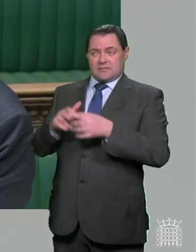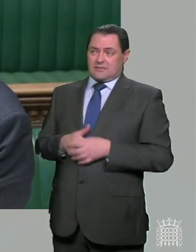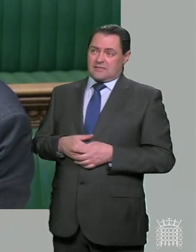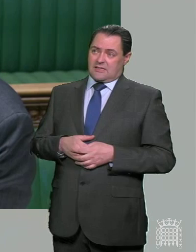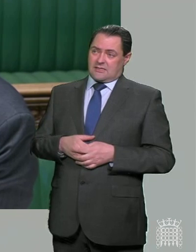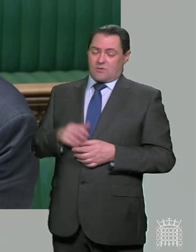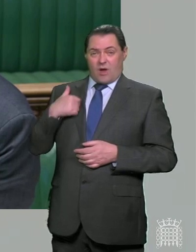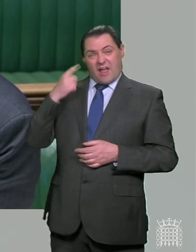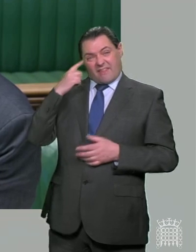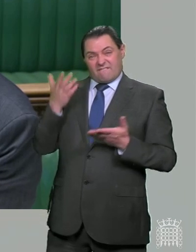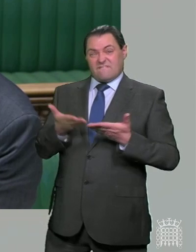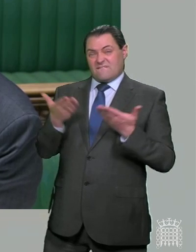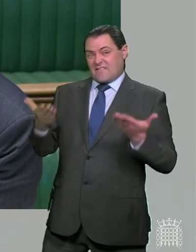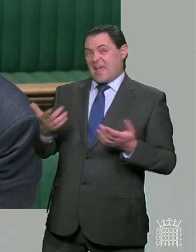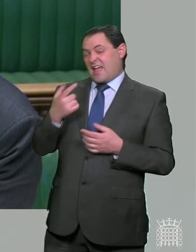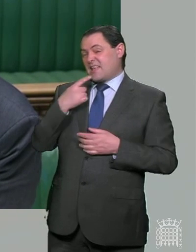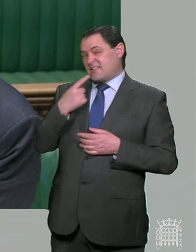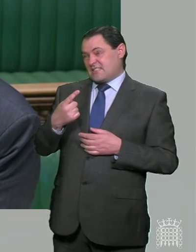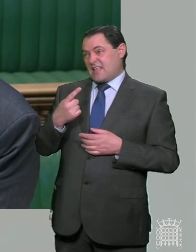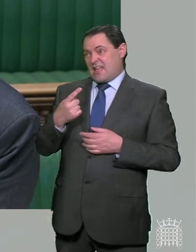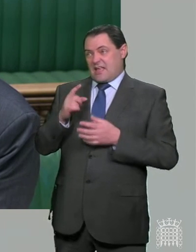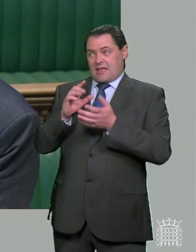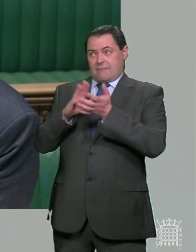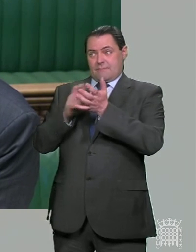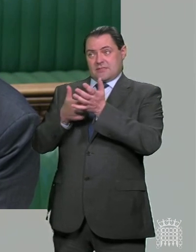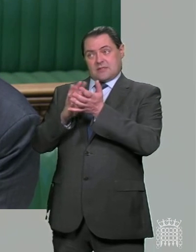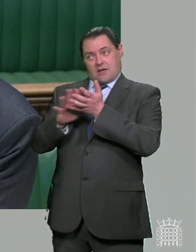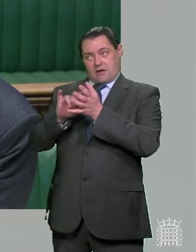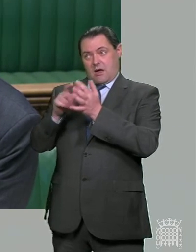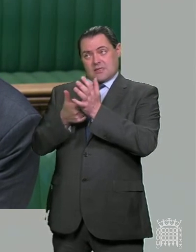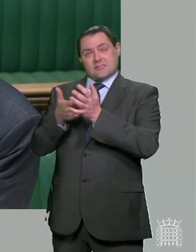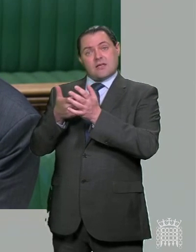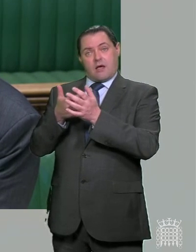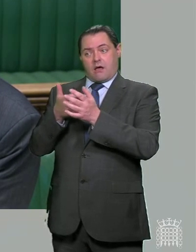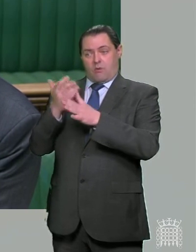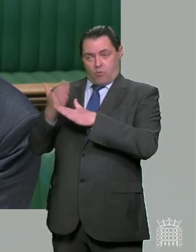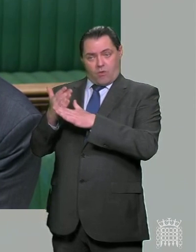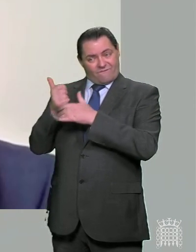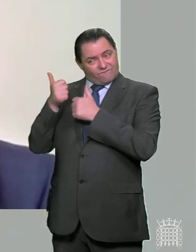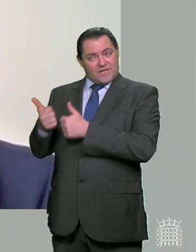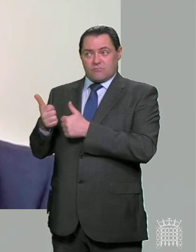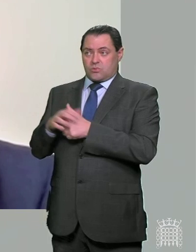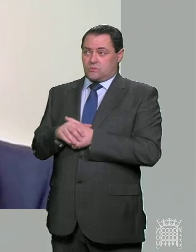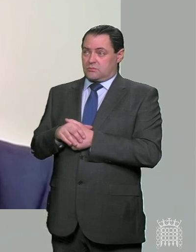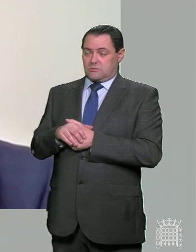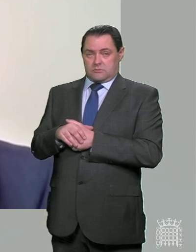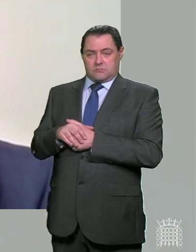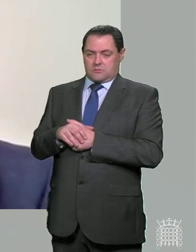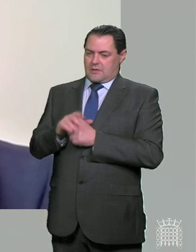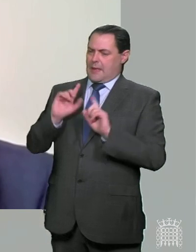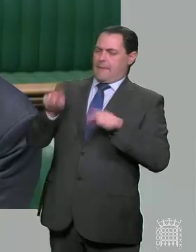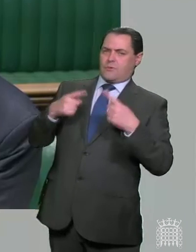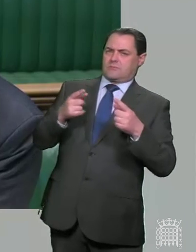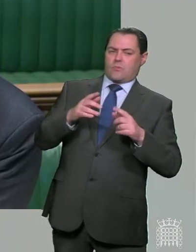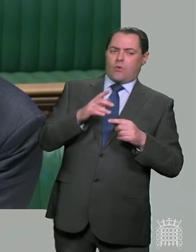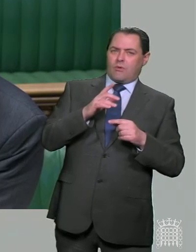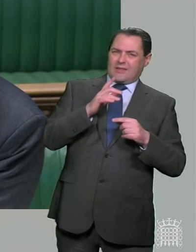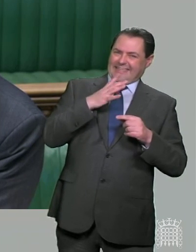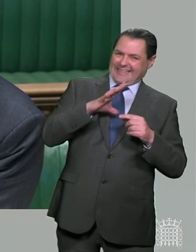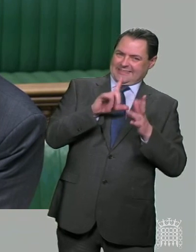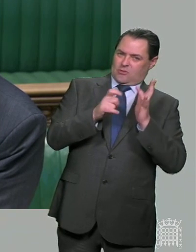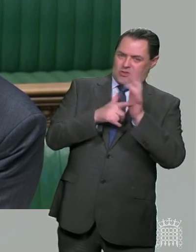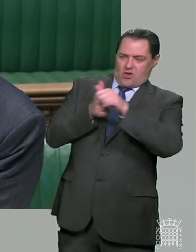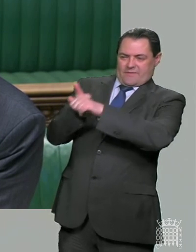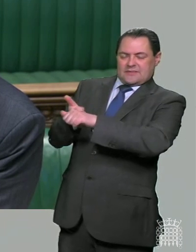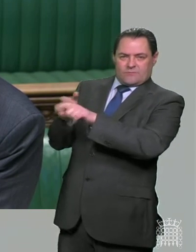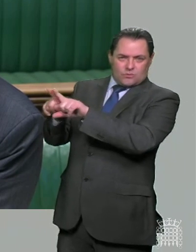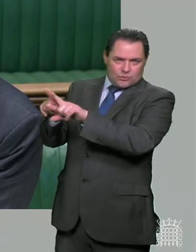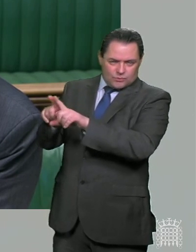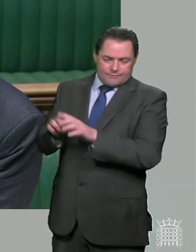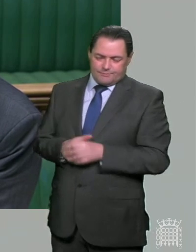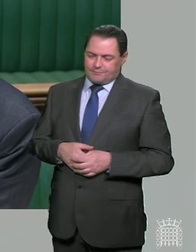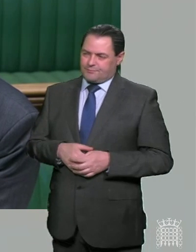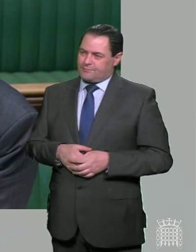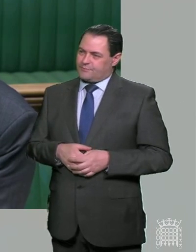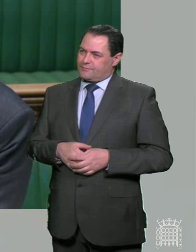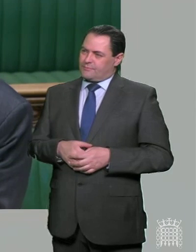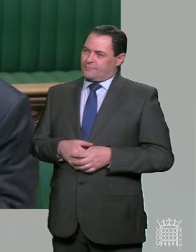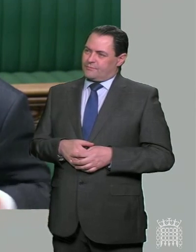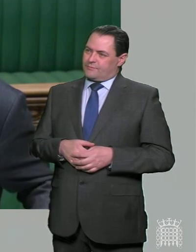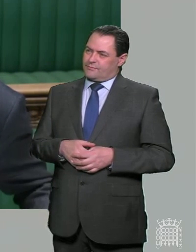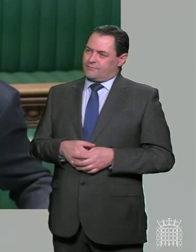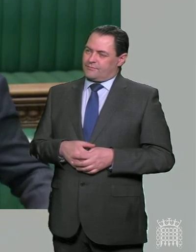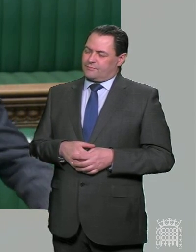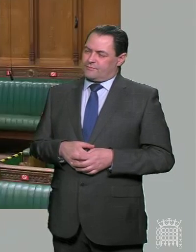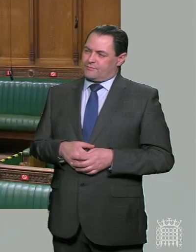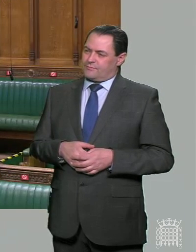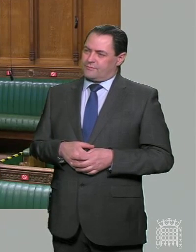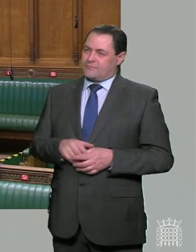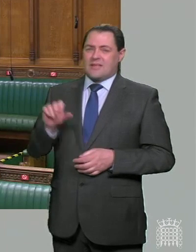So I think it would be fair to say that Mr Hunter’s efforts, however laudable they may be, would have been impossible without the determination of this Government to recruit more police officers and put them out on the street.